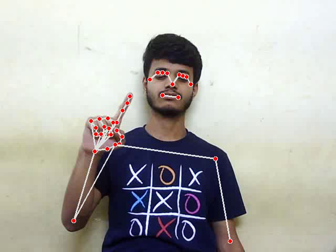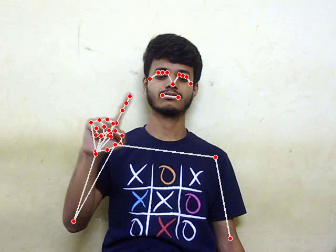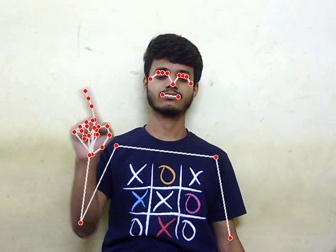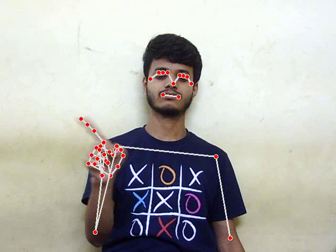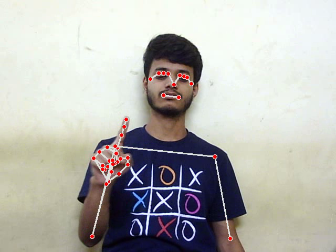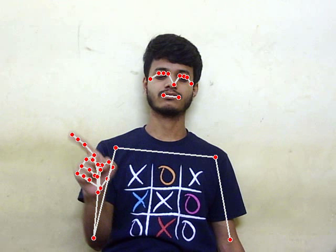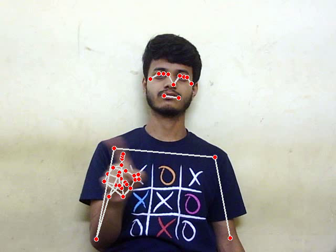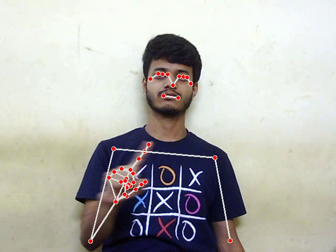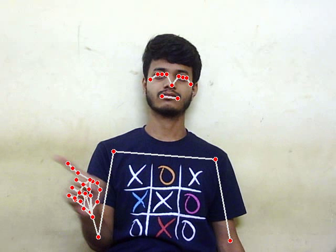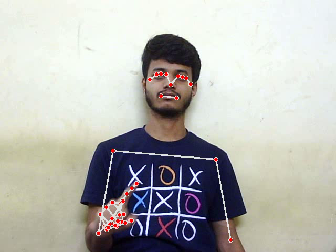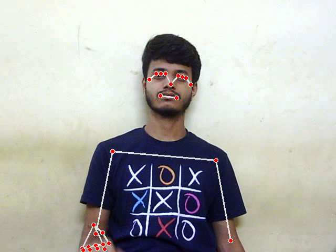where